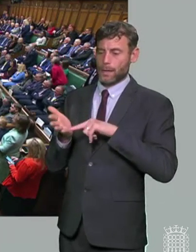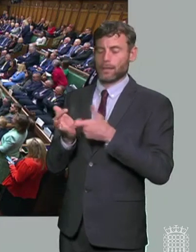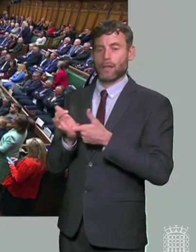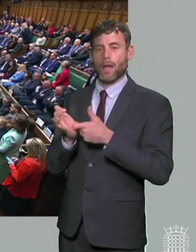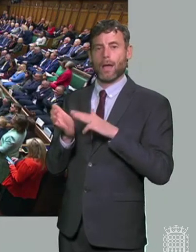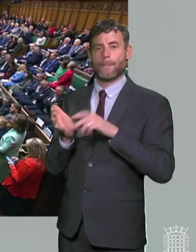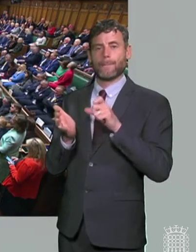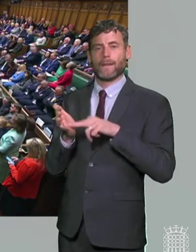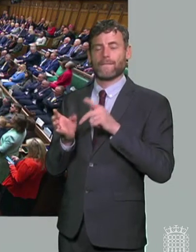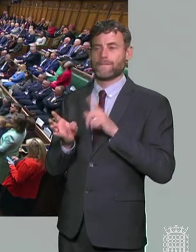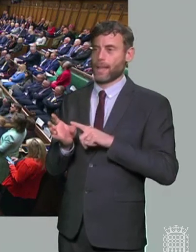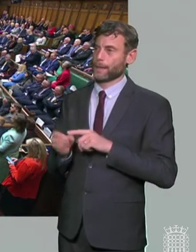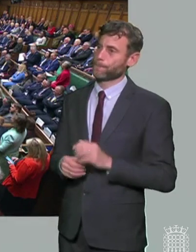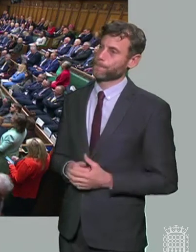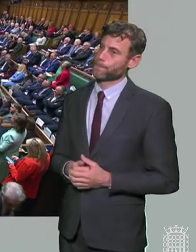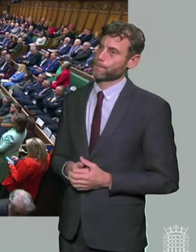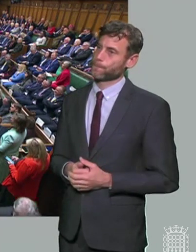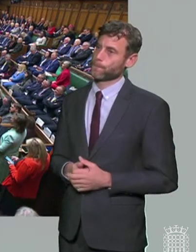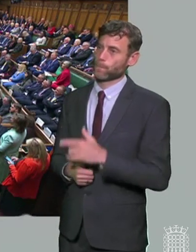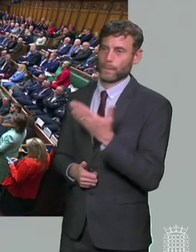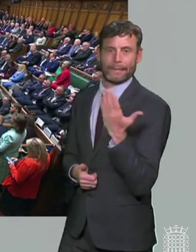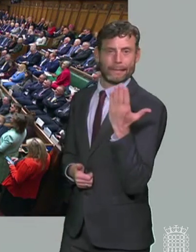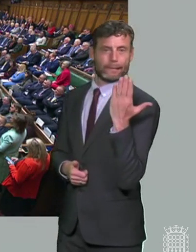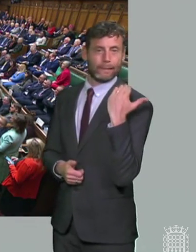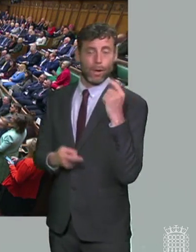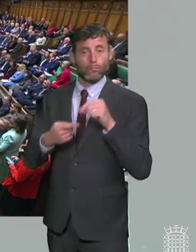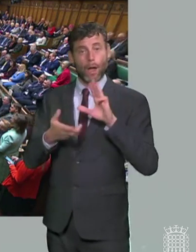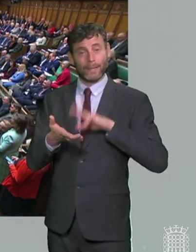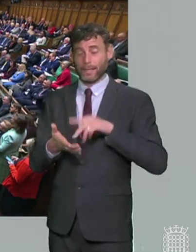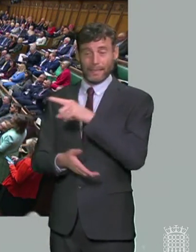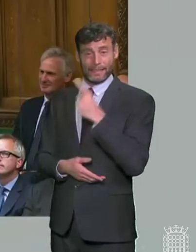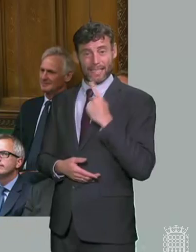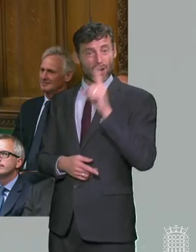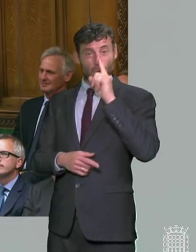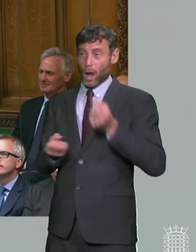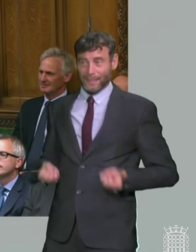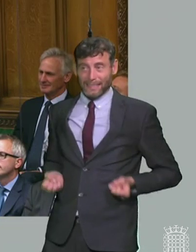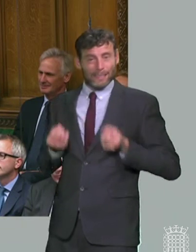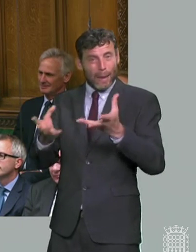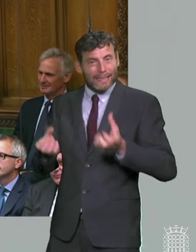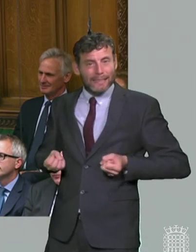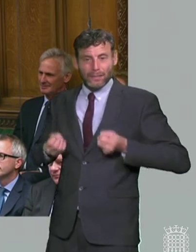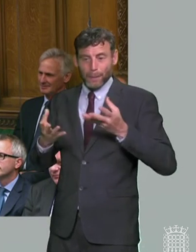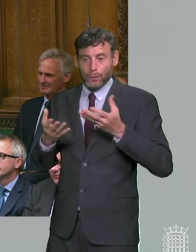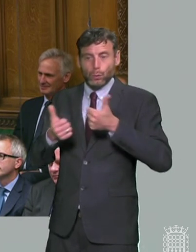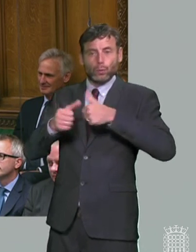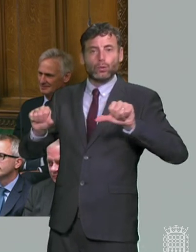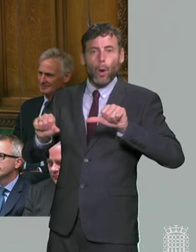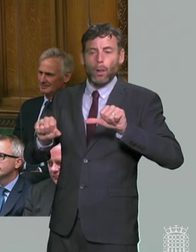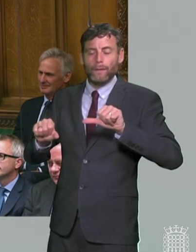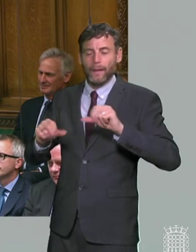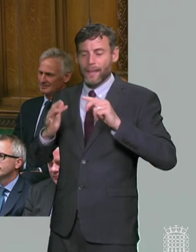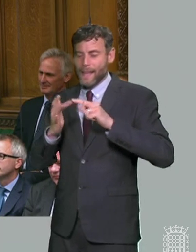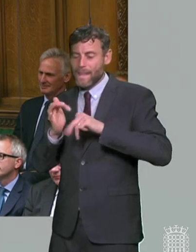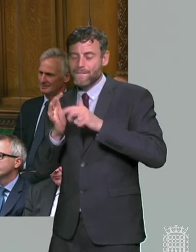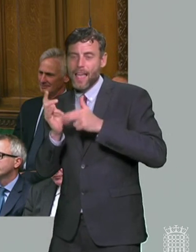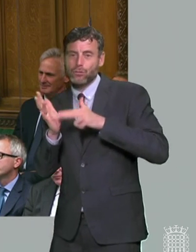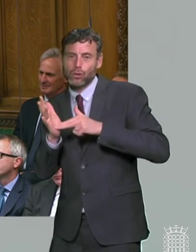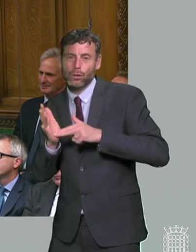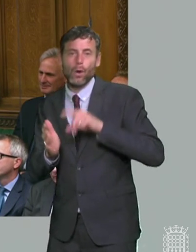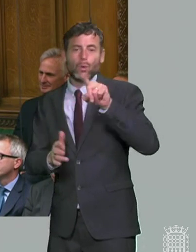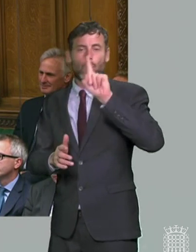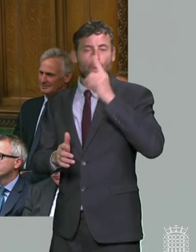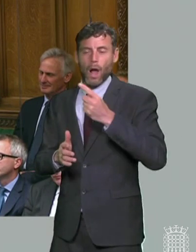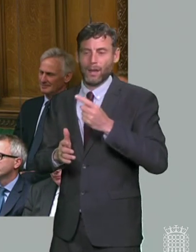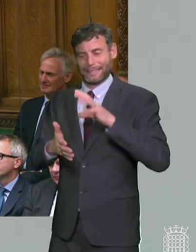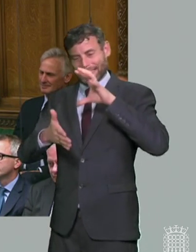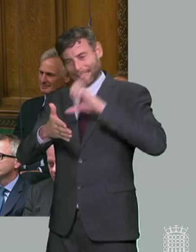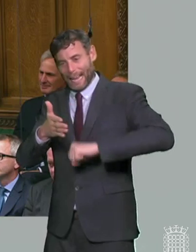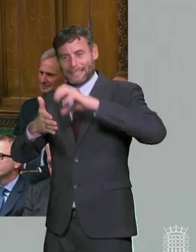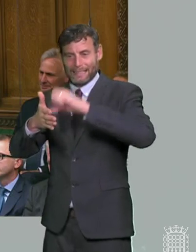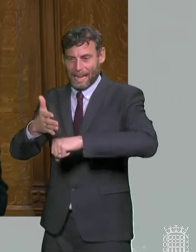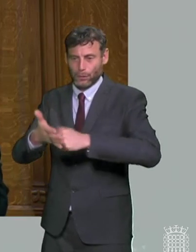Earlier this week, the Prime Minister wrote that“you cannot just spend your way out of inflation, and you cannot tax your way into growth…We will cut the costs of government.” Hear, hear